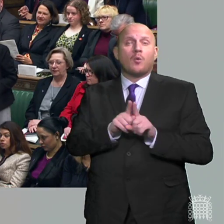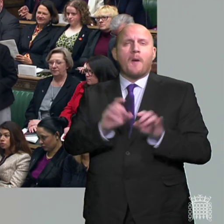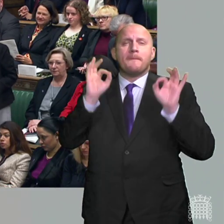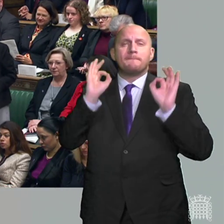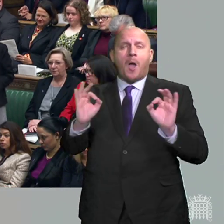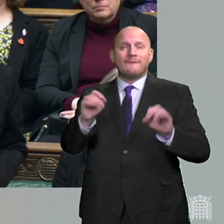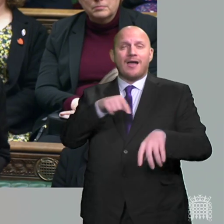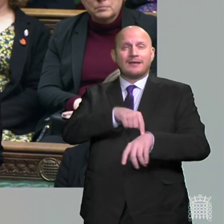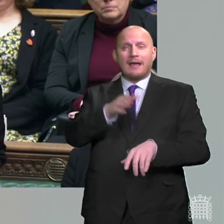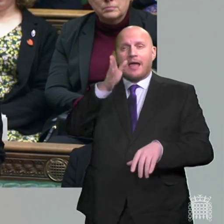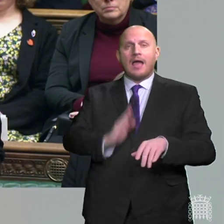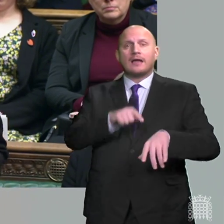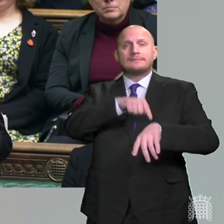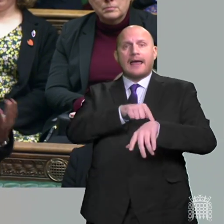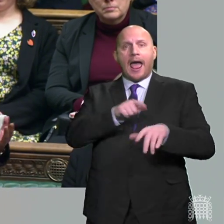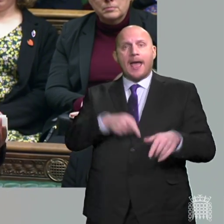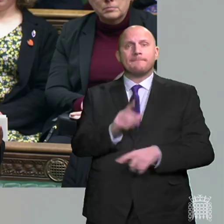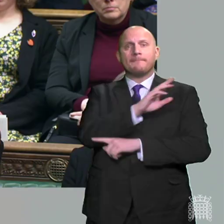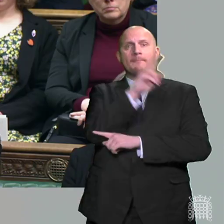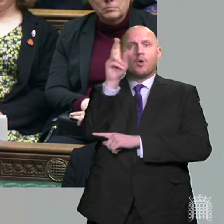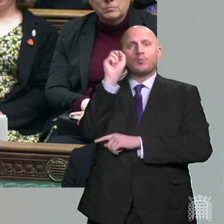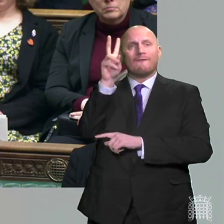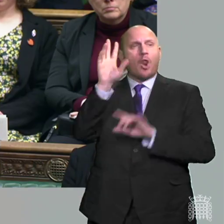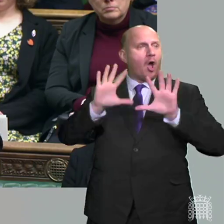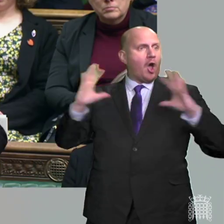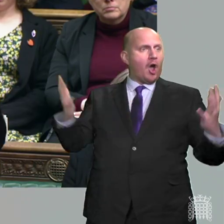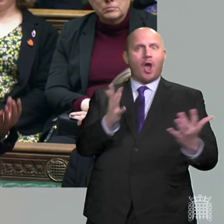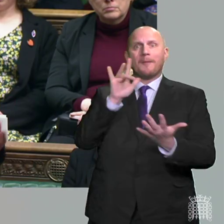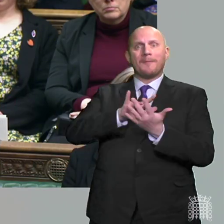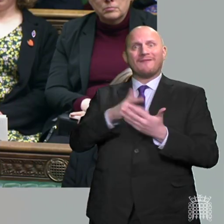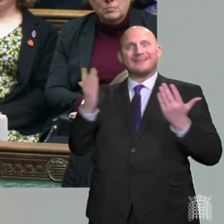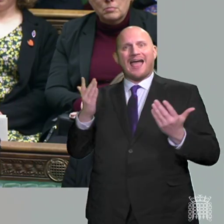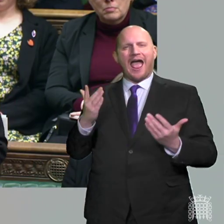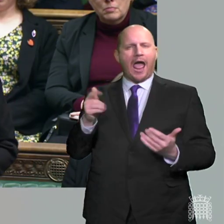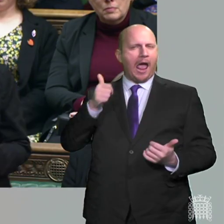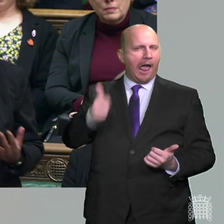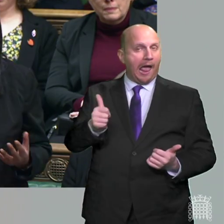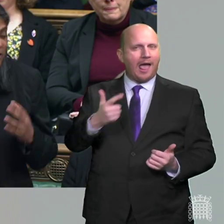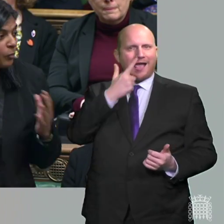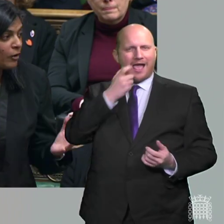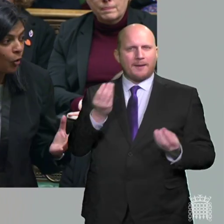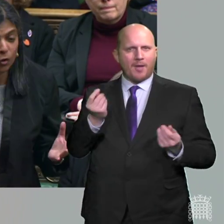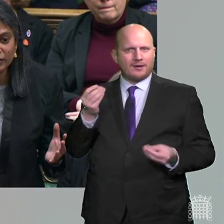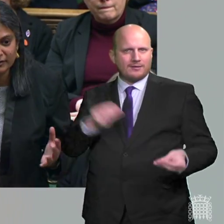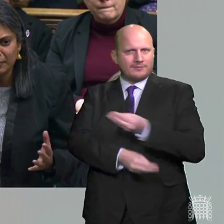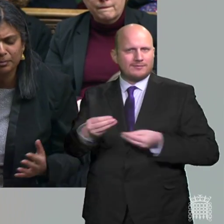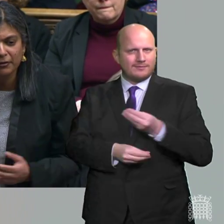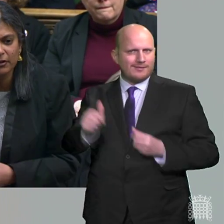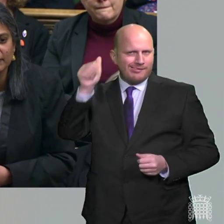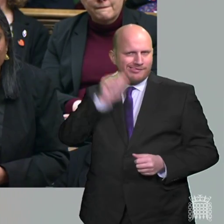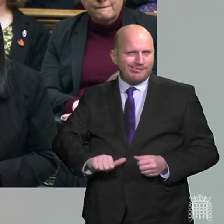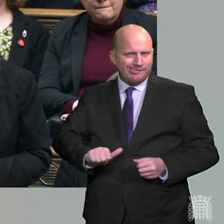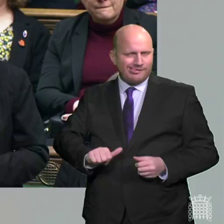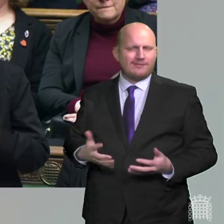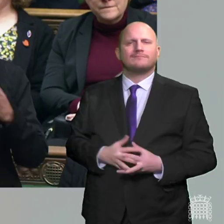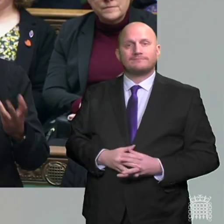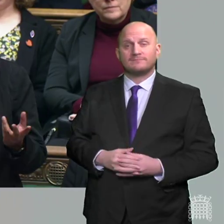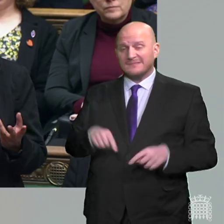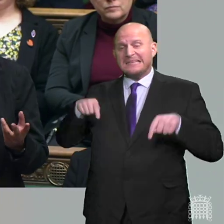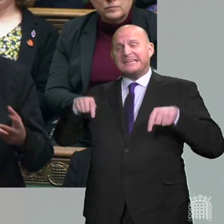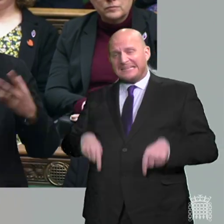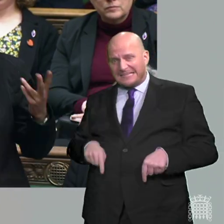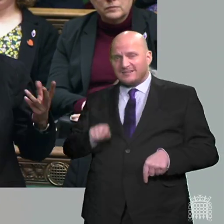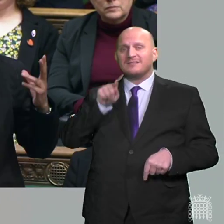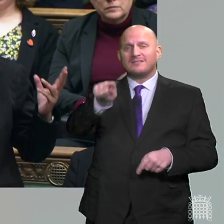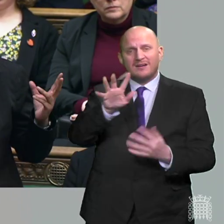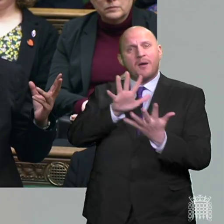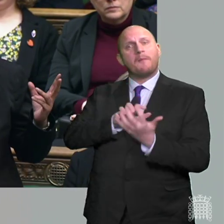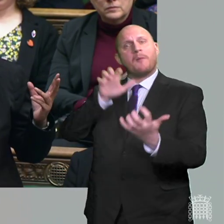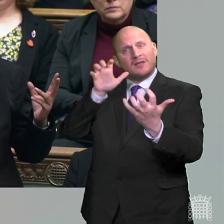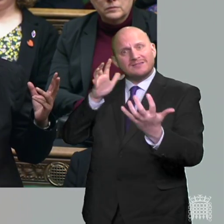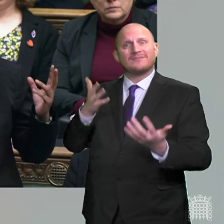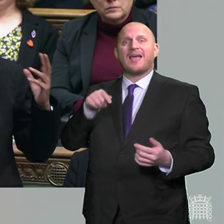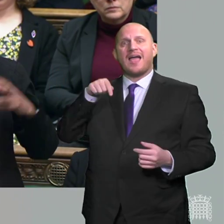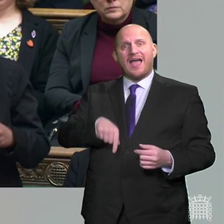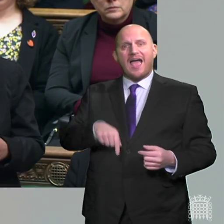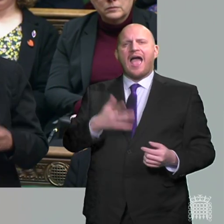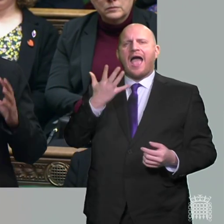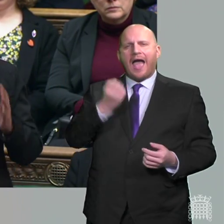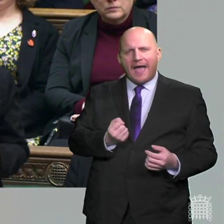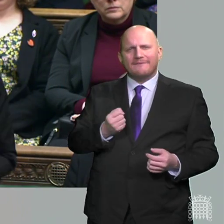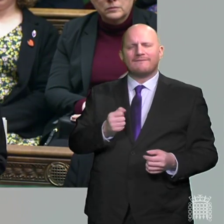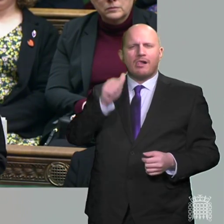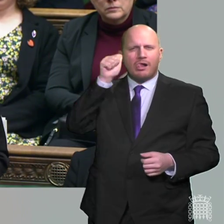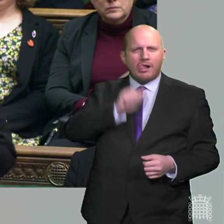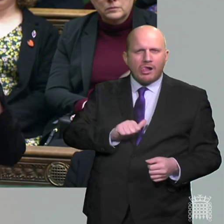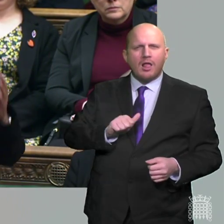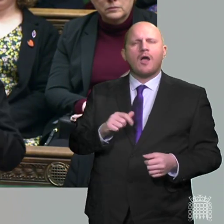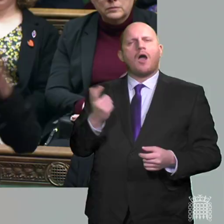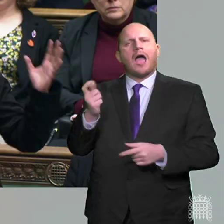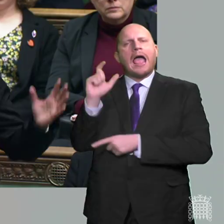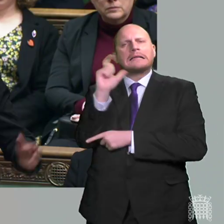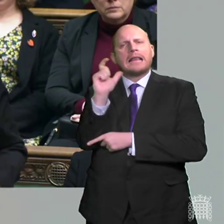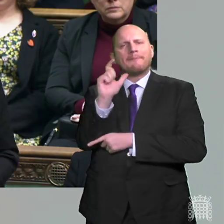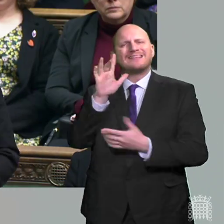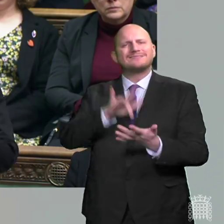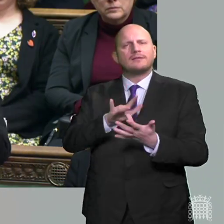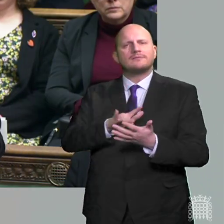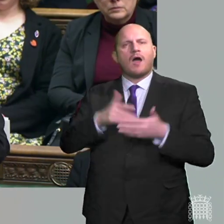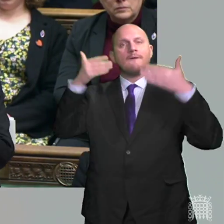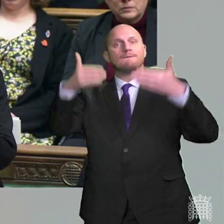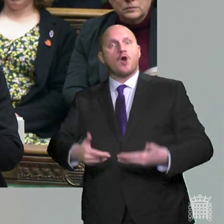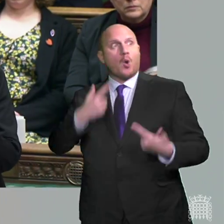While there has been movement with Russian oligarchs, it is not just them, and we know that there are relatives of regimes that Members across the House condemn that are running bogus Islamic centres as fronts to stash their dirty cash, among other things.